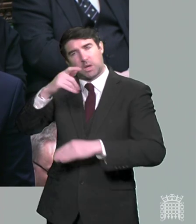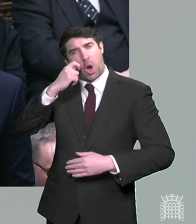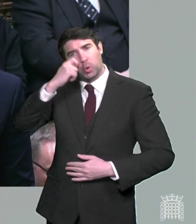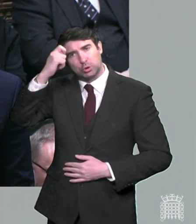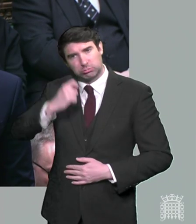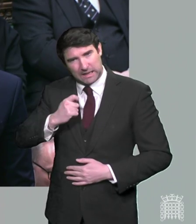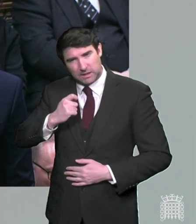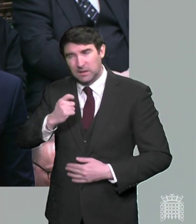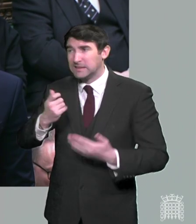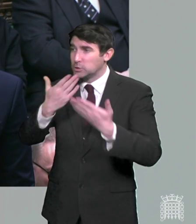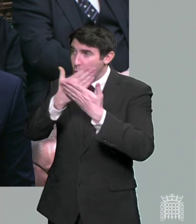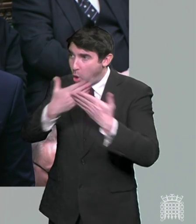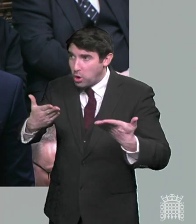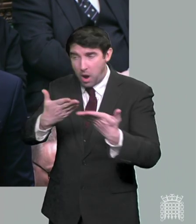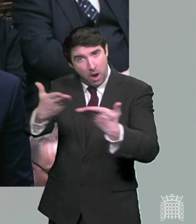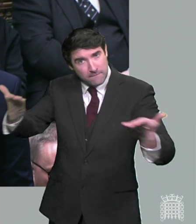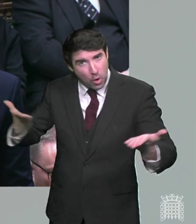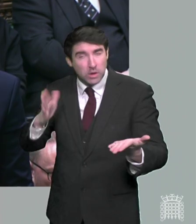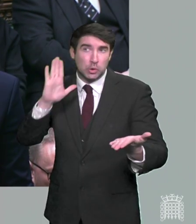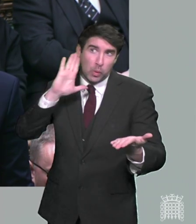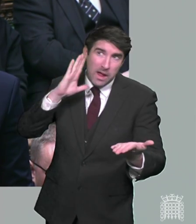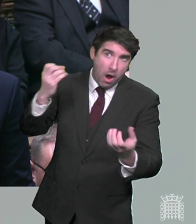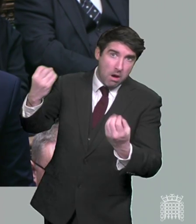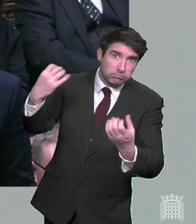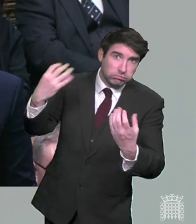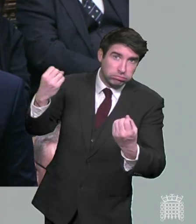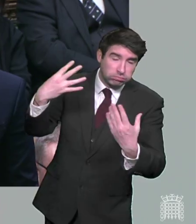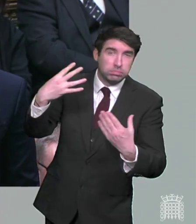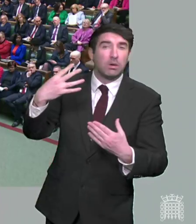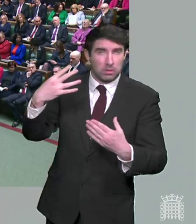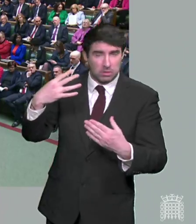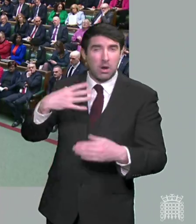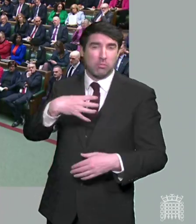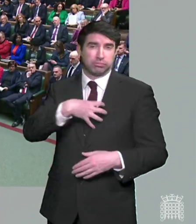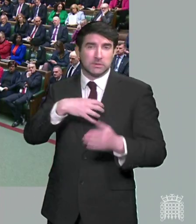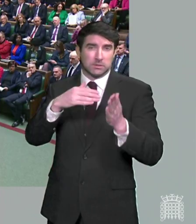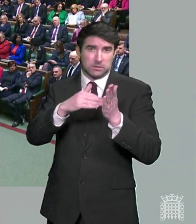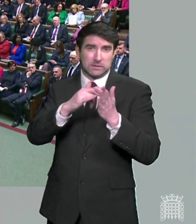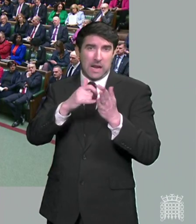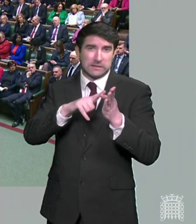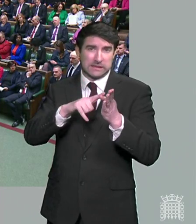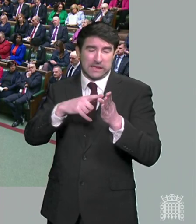It will be an honour for all of us to listen to President Zelensky this afternoon.